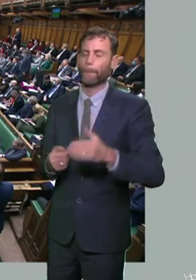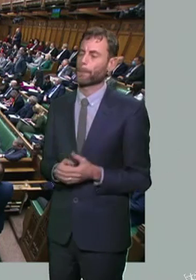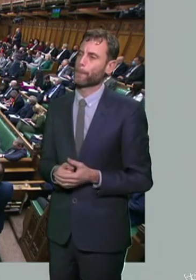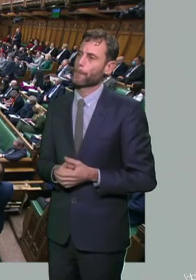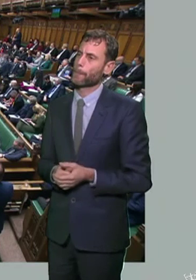From 2